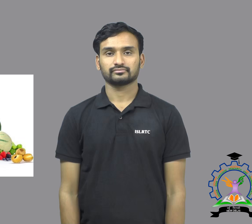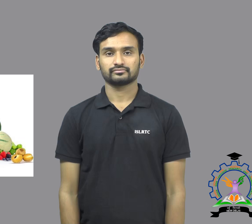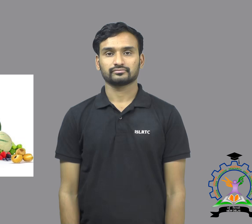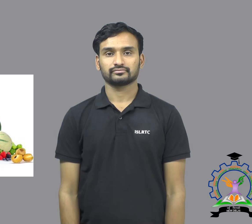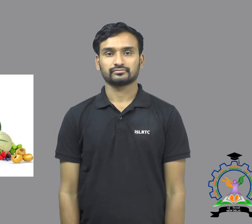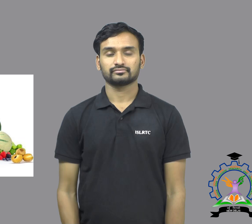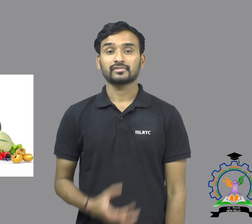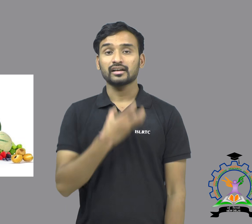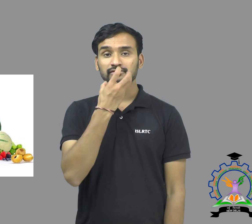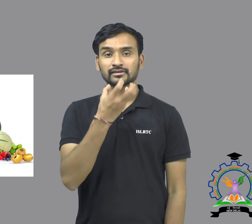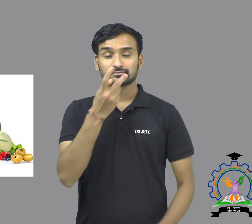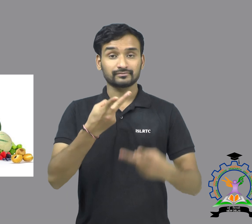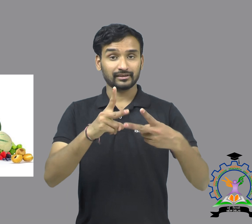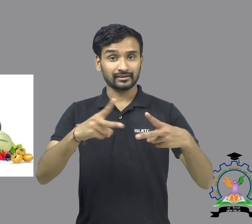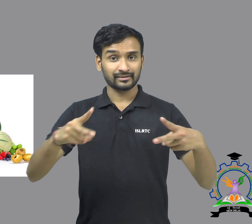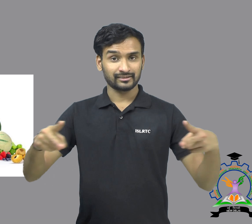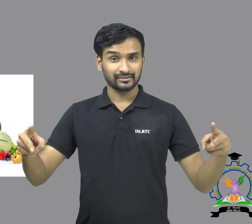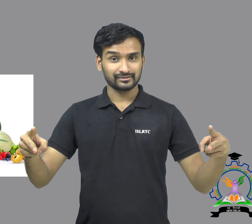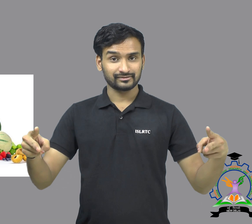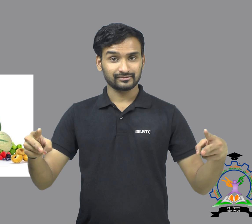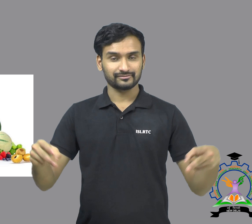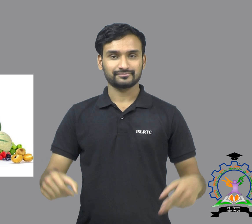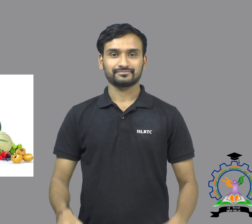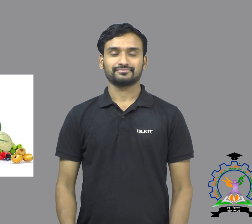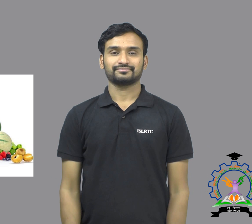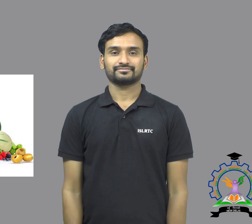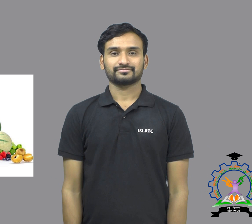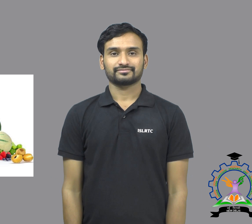Fruits